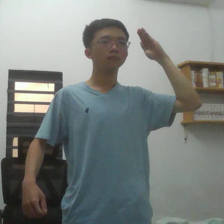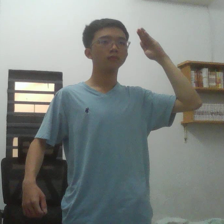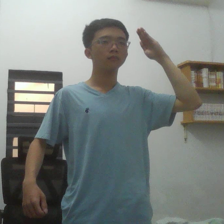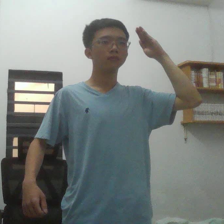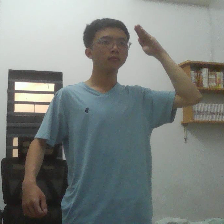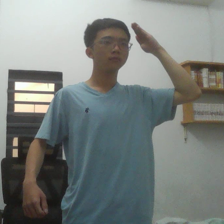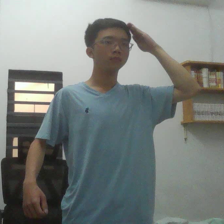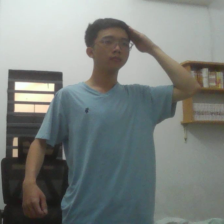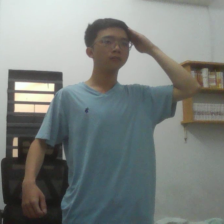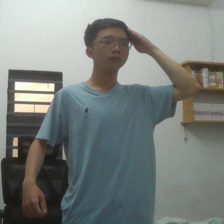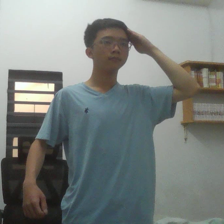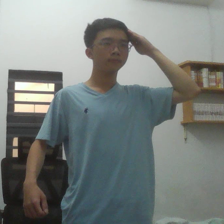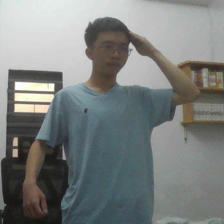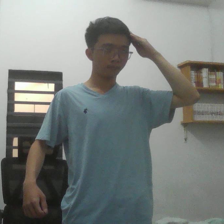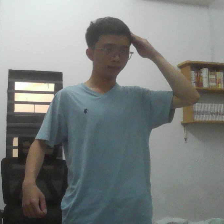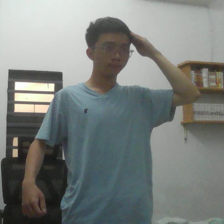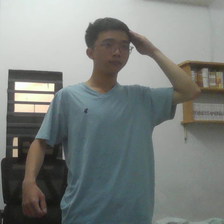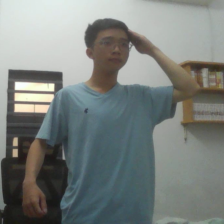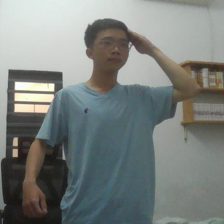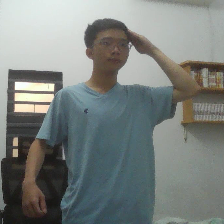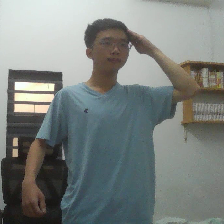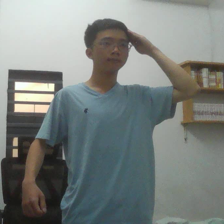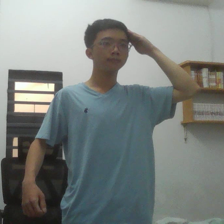biet